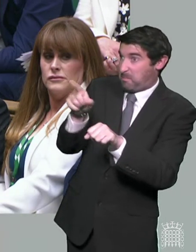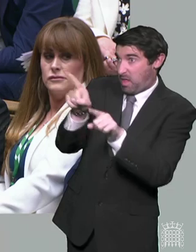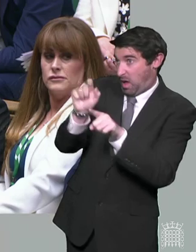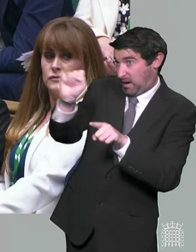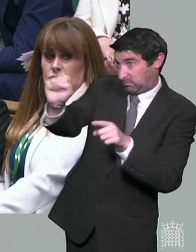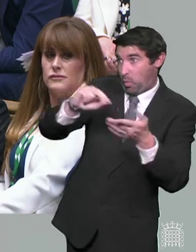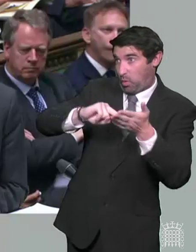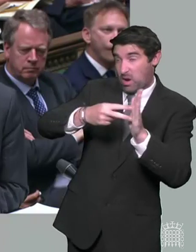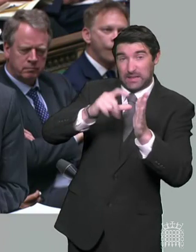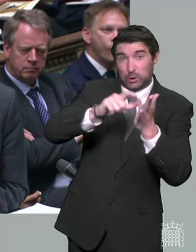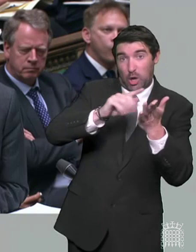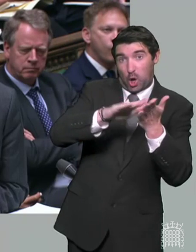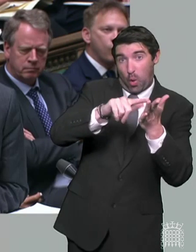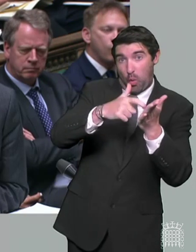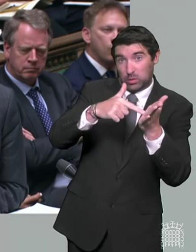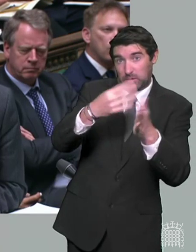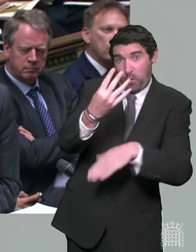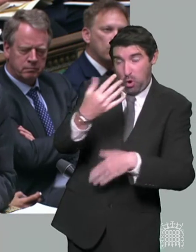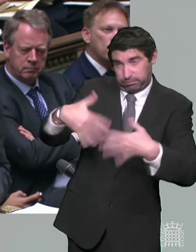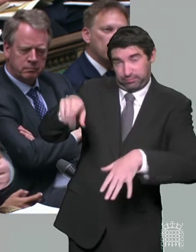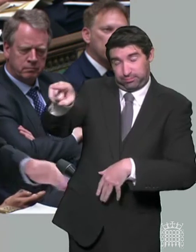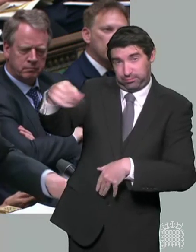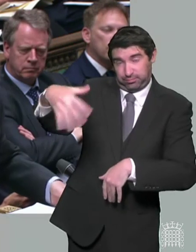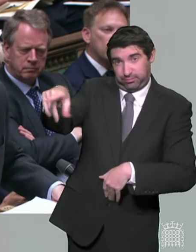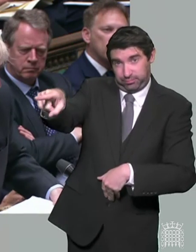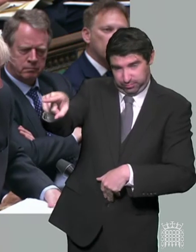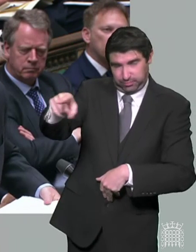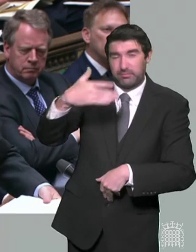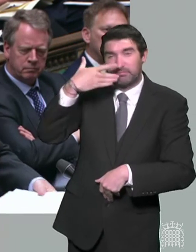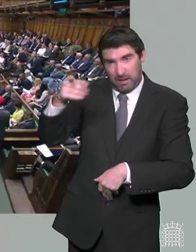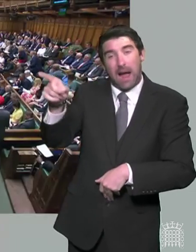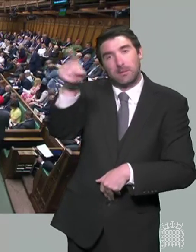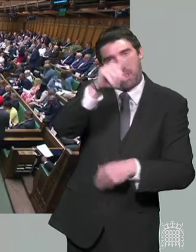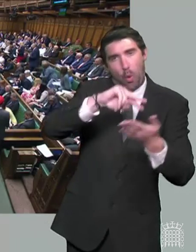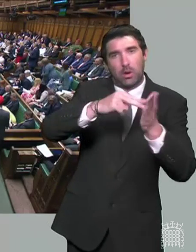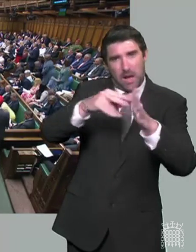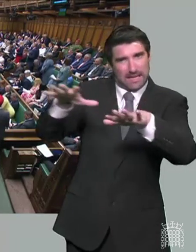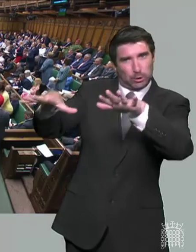I say thank you to Cohort 4 and similar organisations for everything they do.